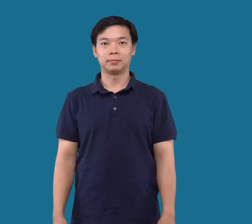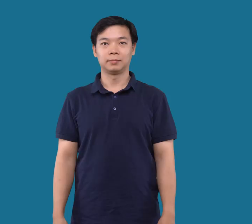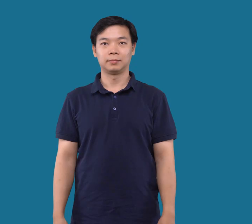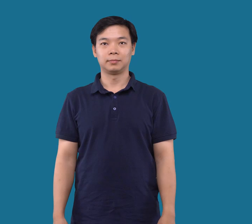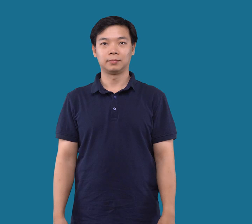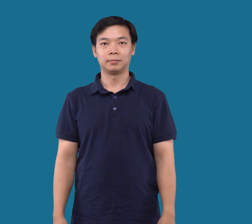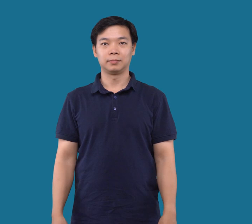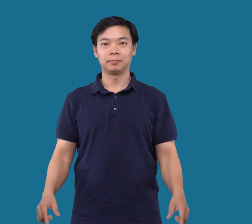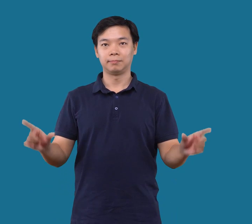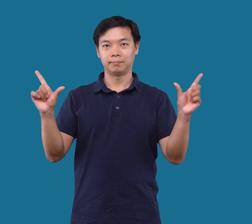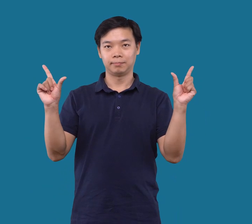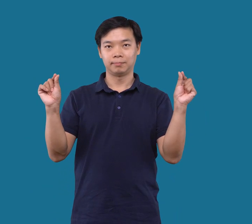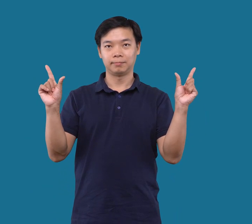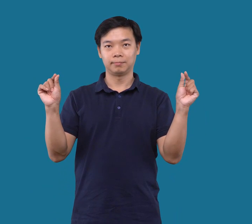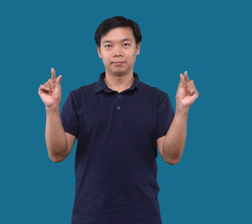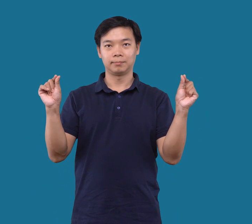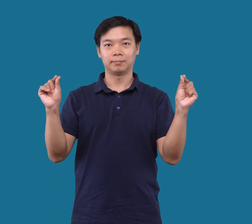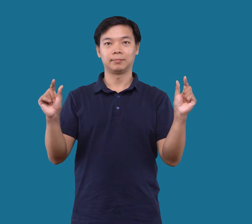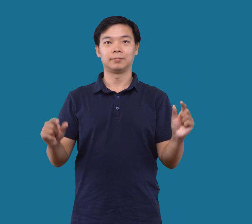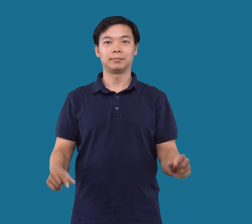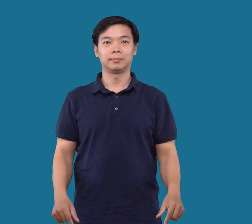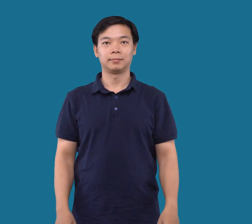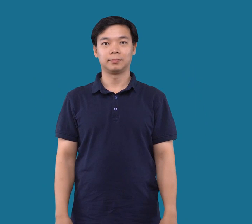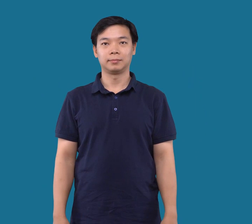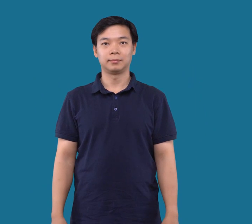con ghẹ